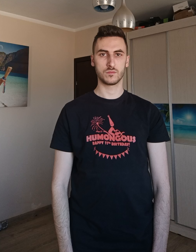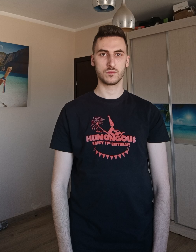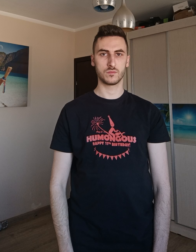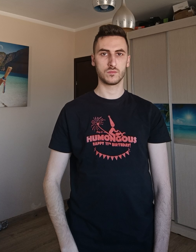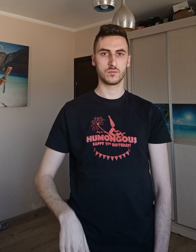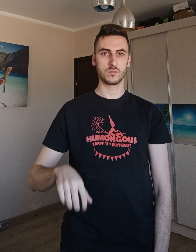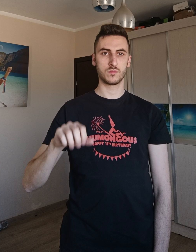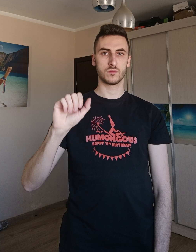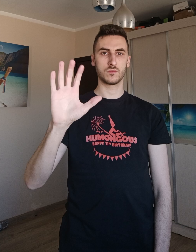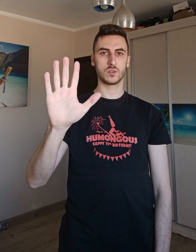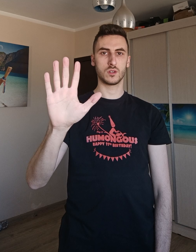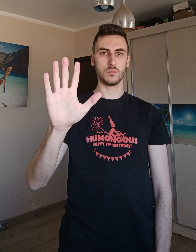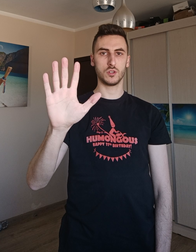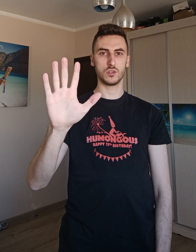חמש